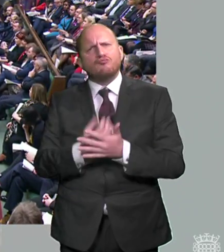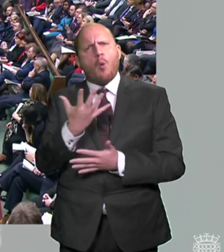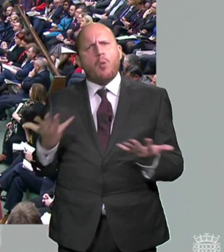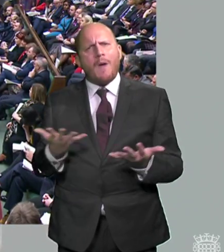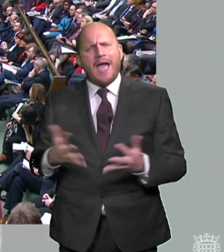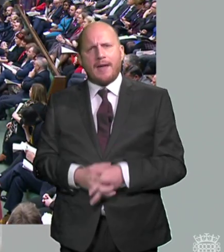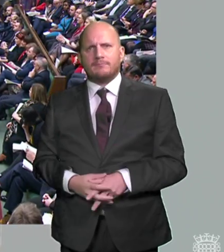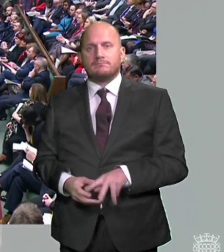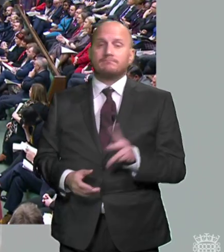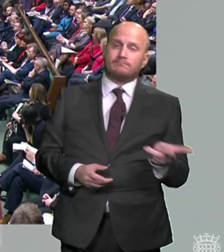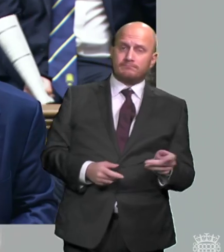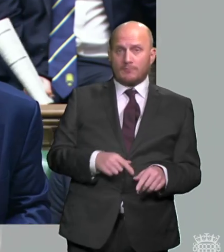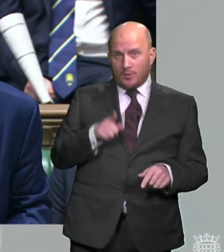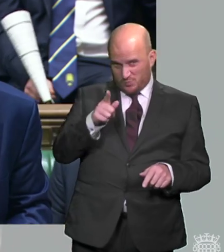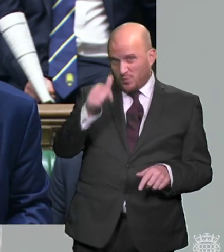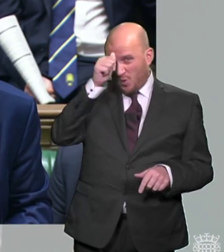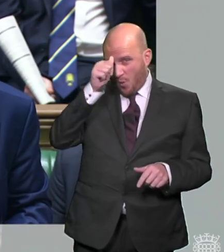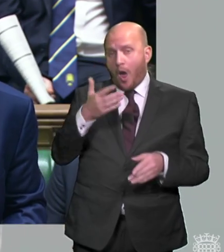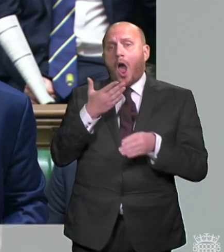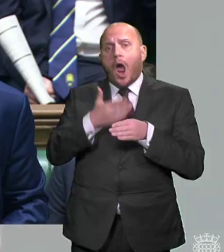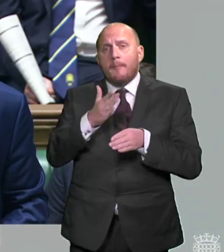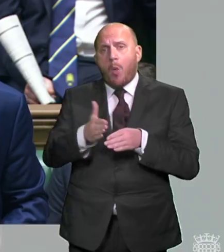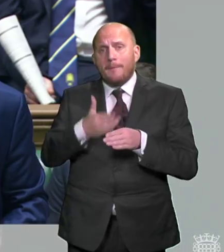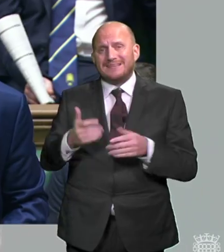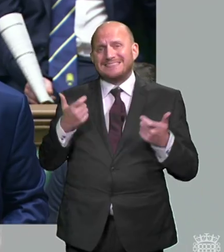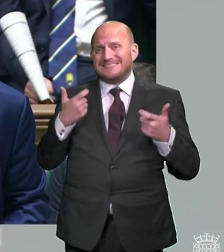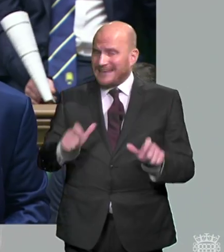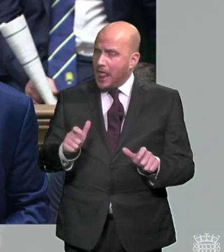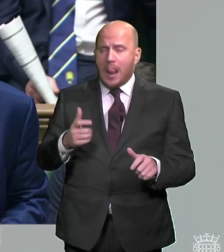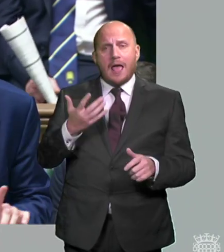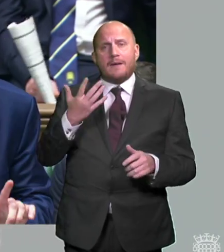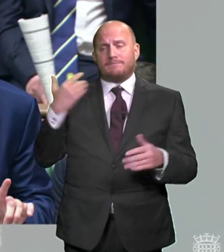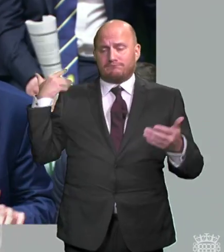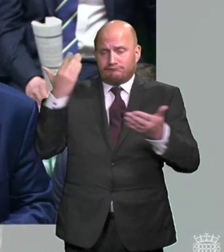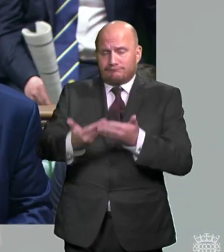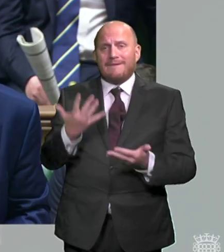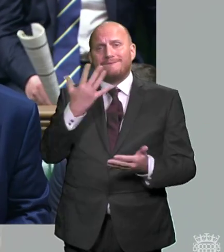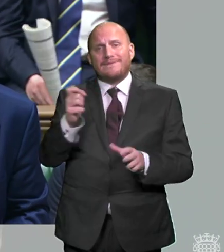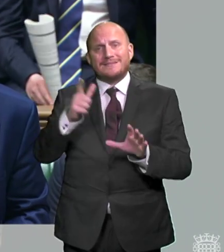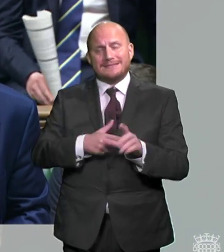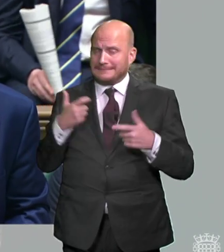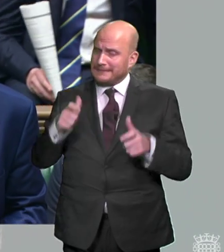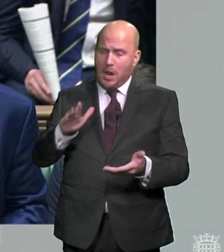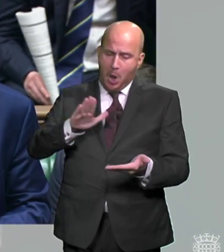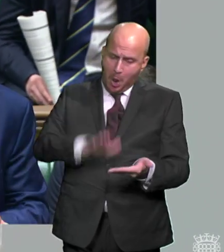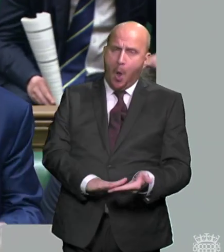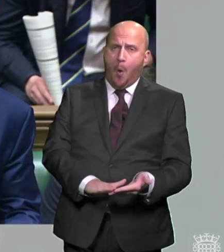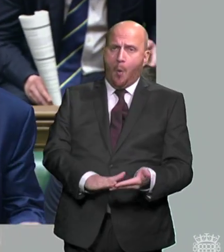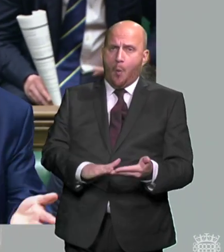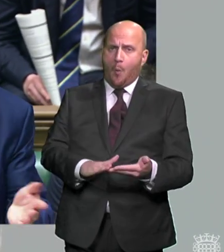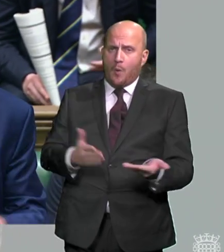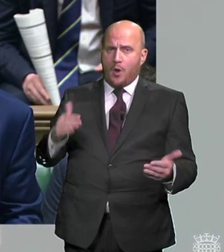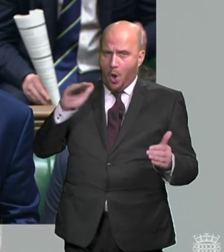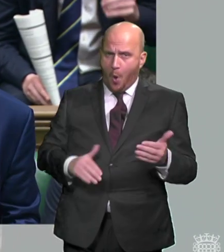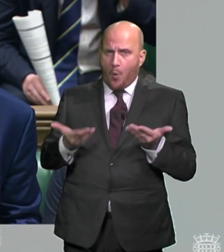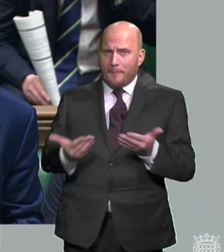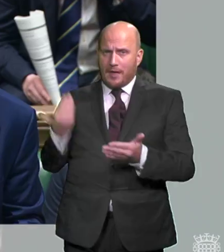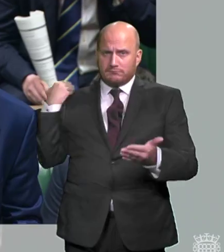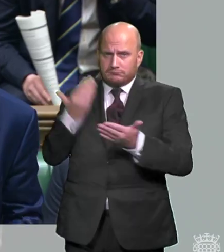The right honourable Lady will know that, on the latest data, unemployment remains at a 50-year low.